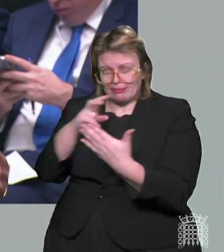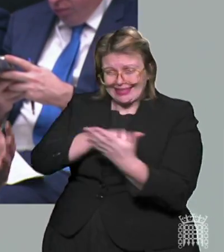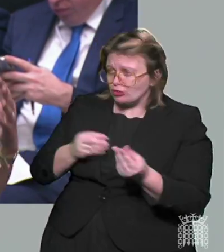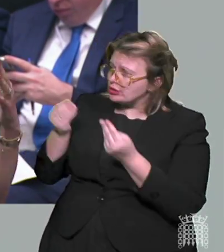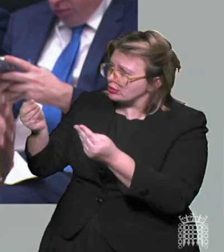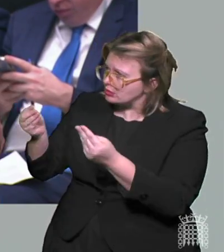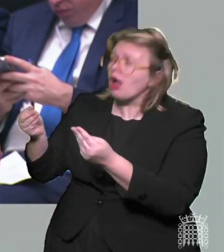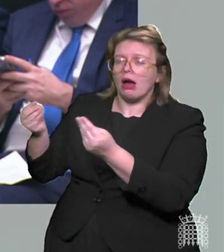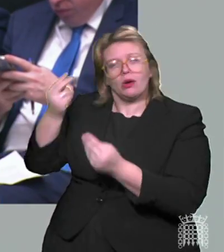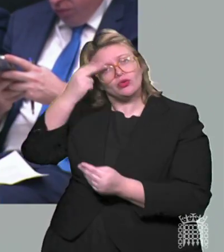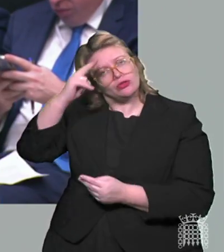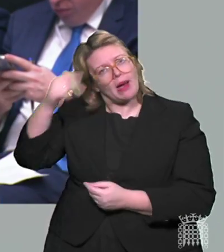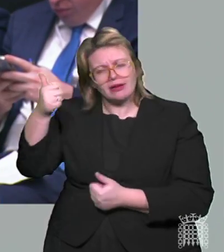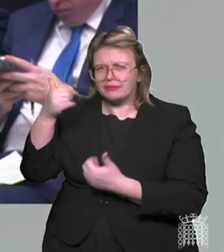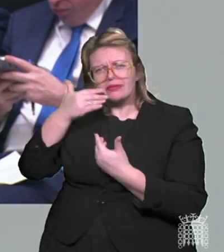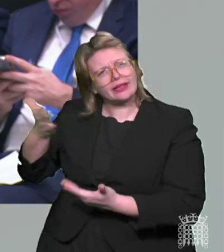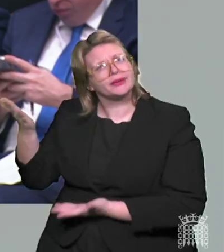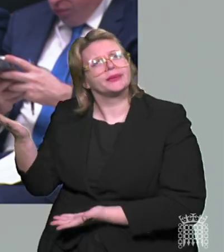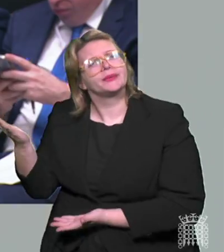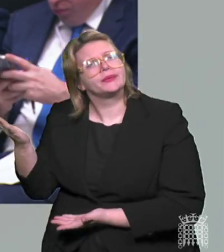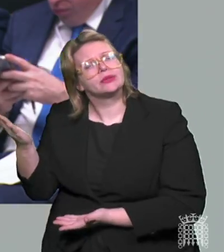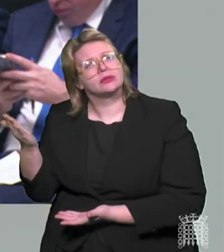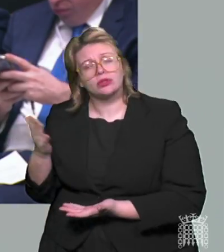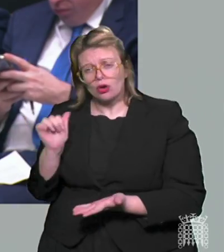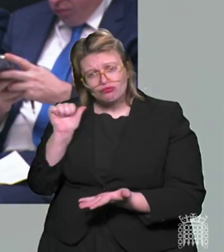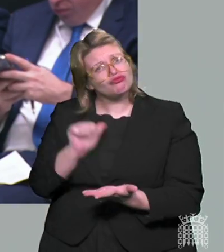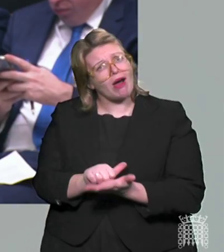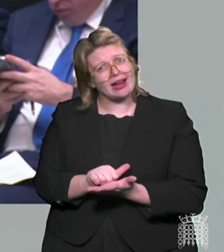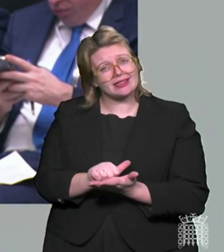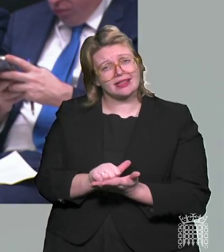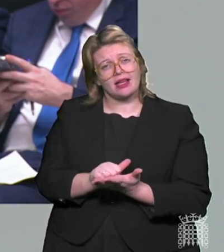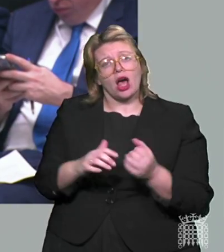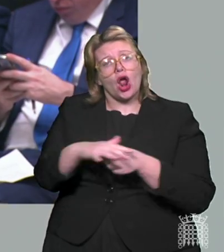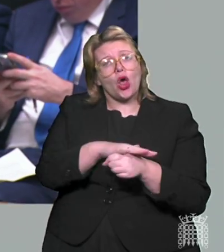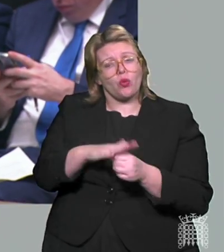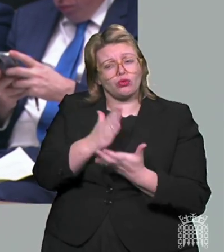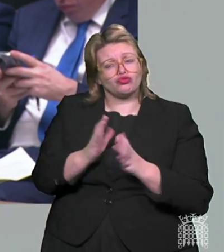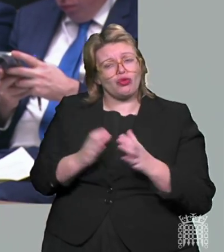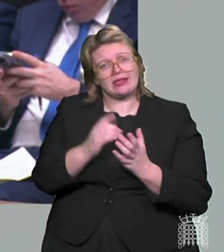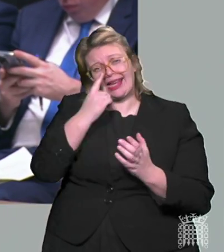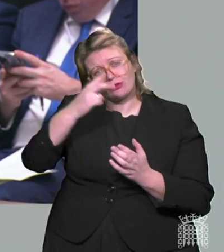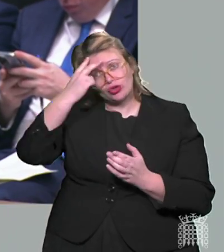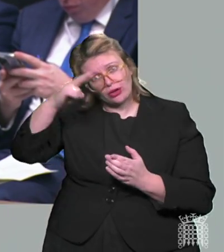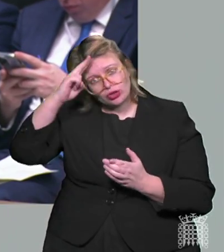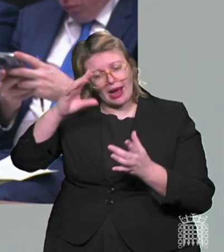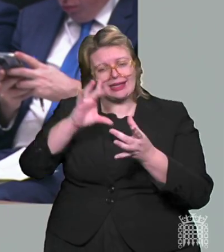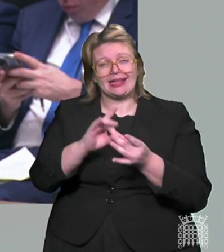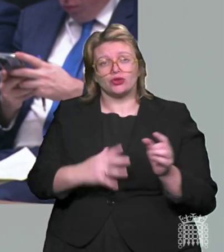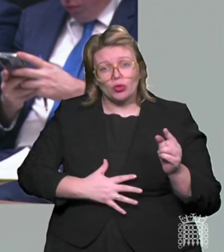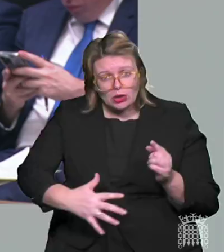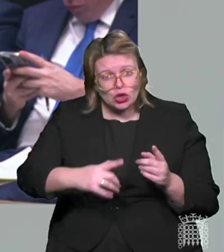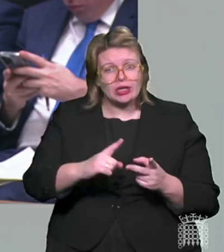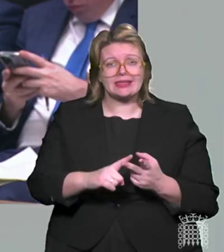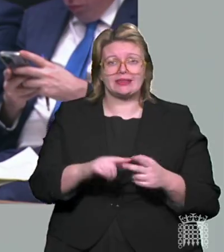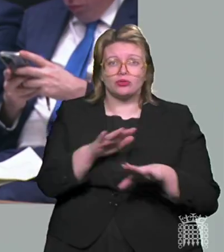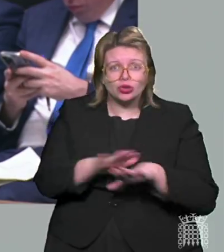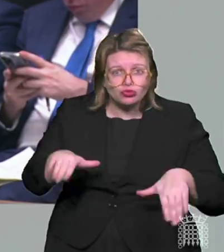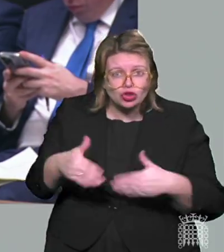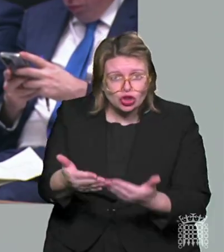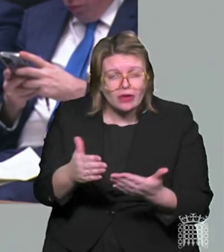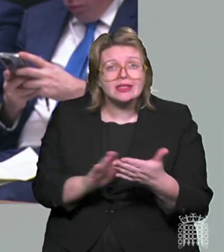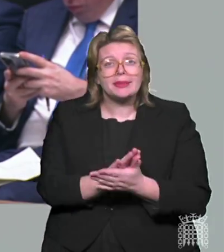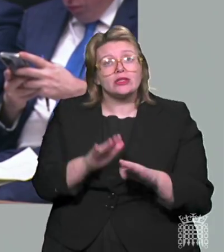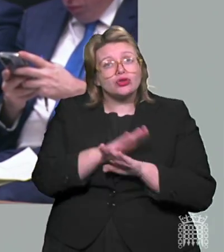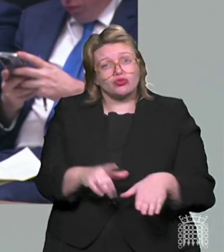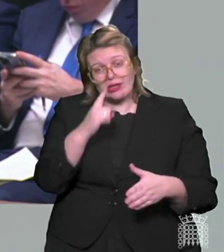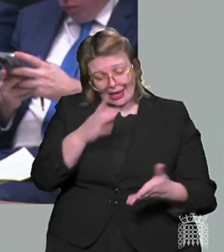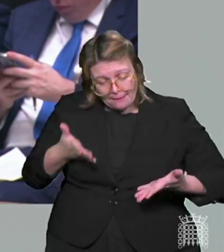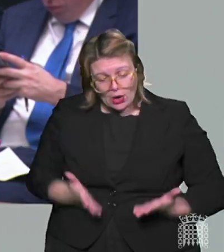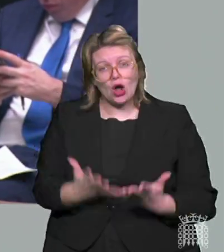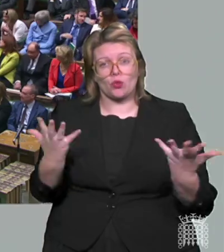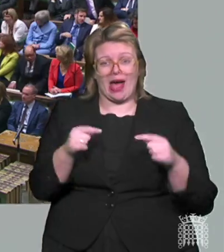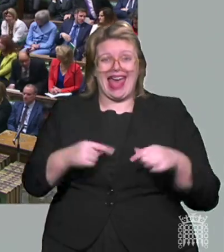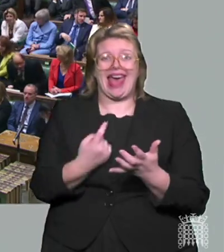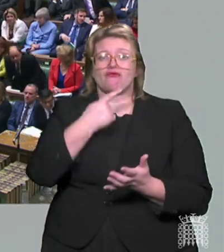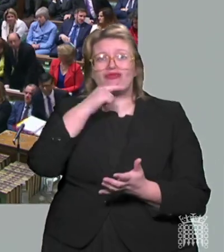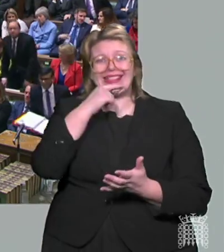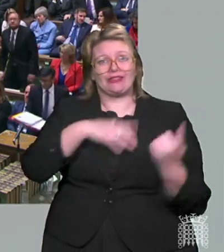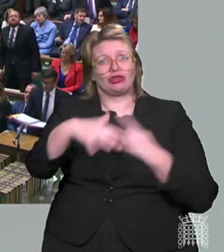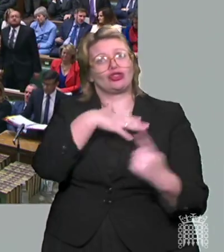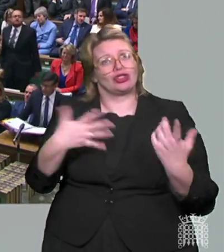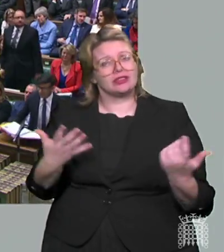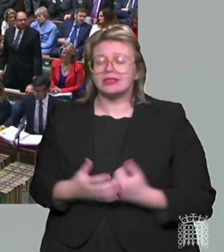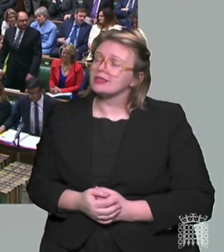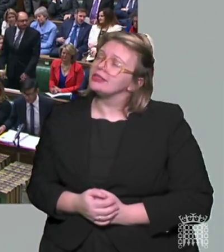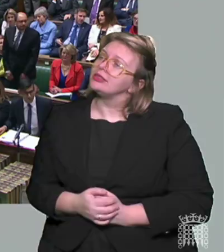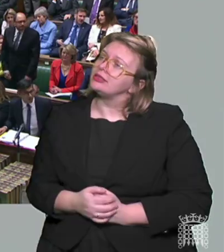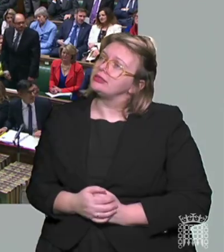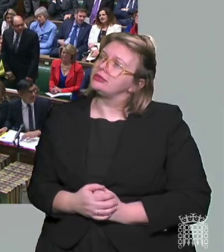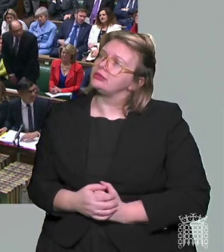Does the Prime Minister agree that it is right that the acute trust can change its mind on provision of maternity and paediatric services, so that women can give birth in our wonderful town of Redditch?